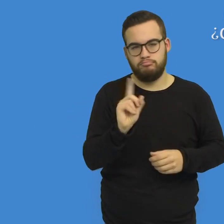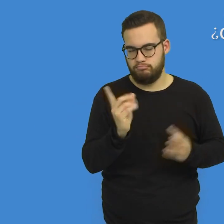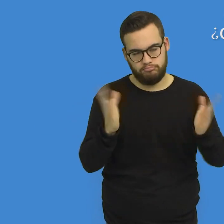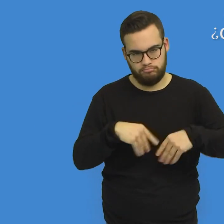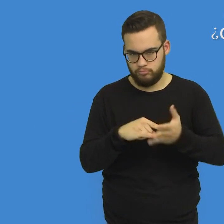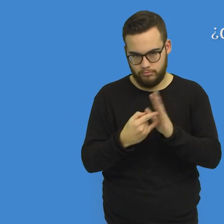haber no